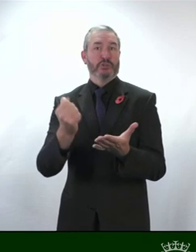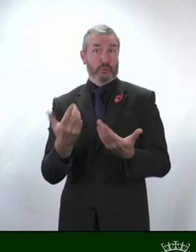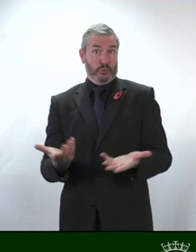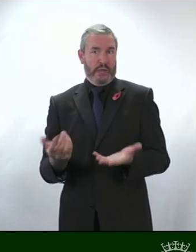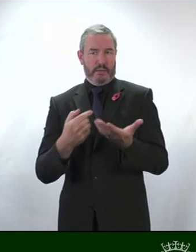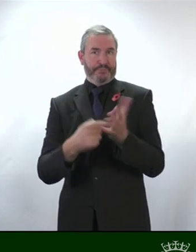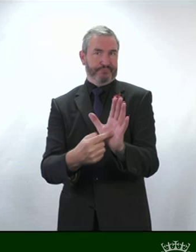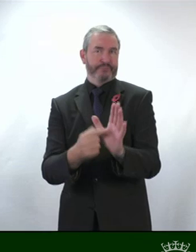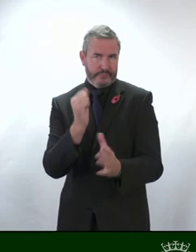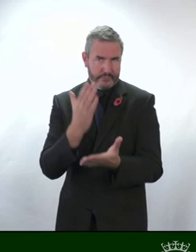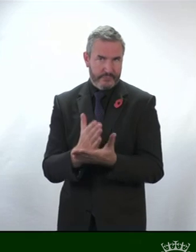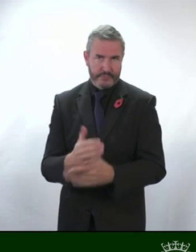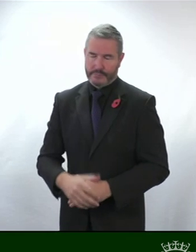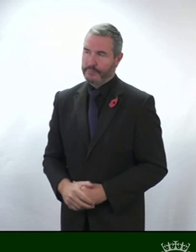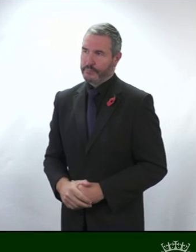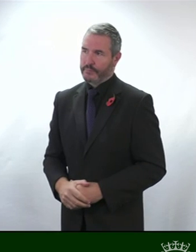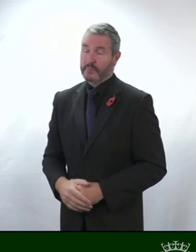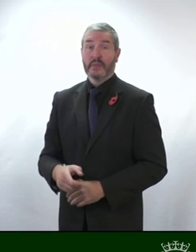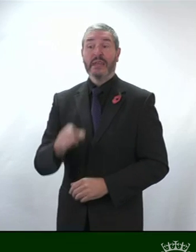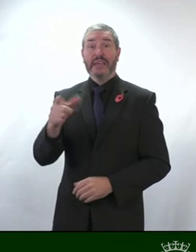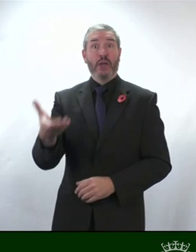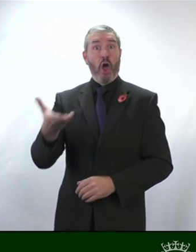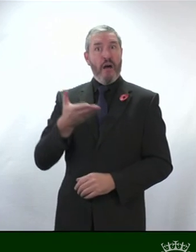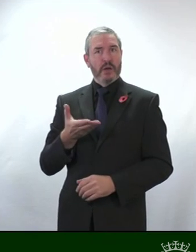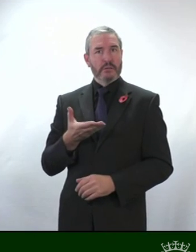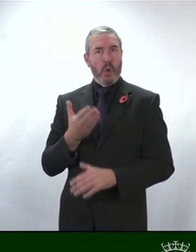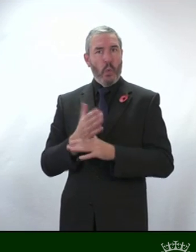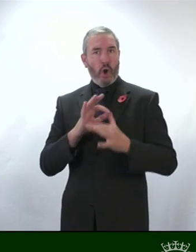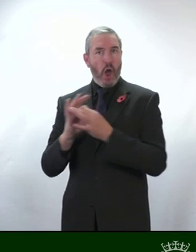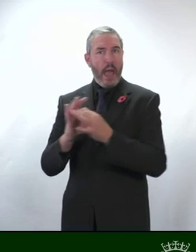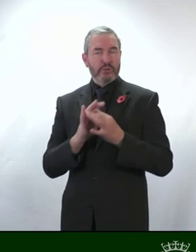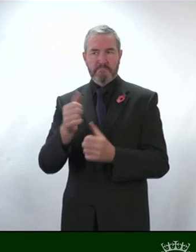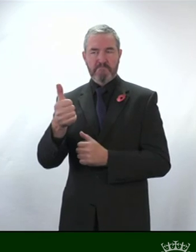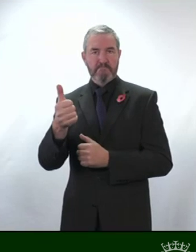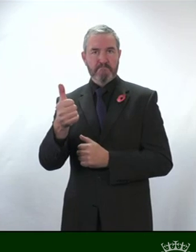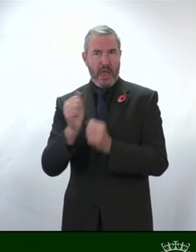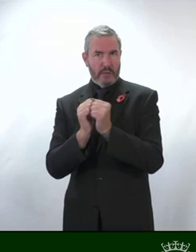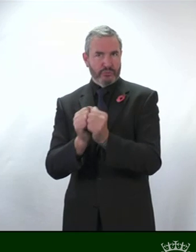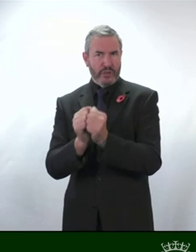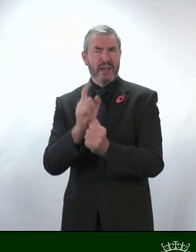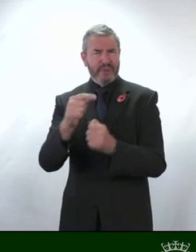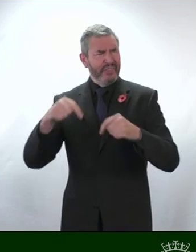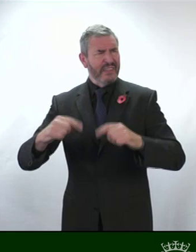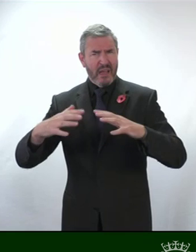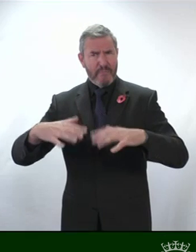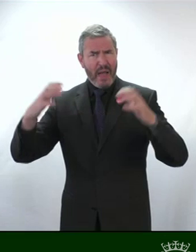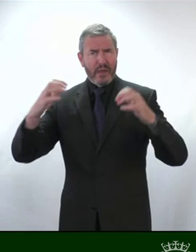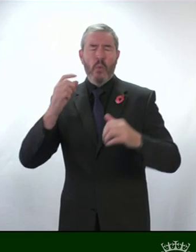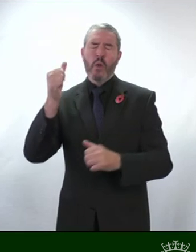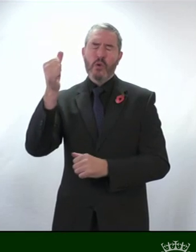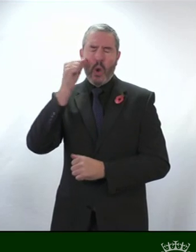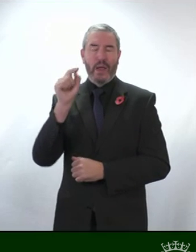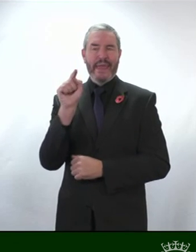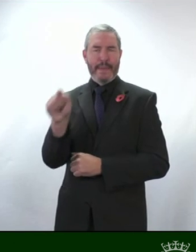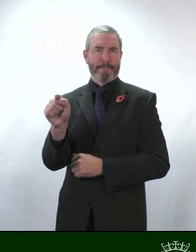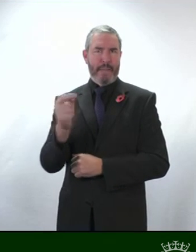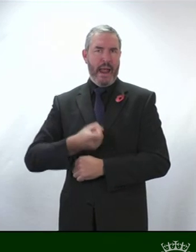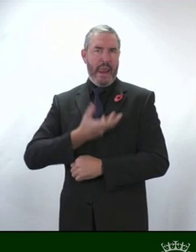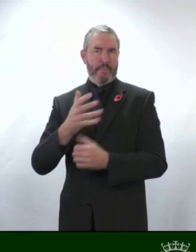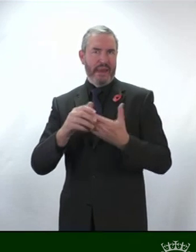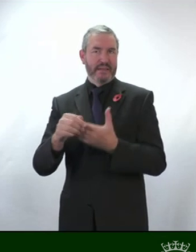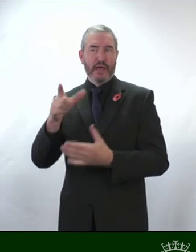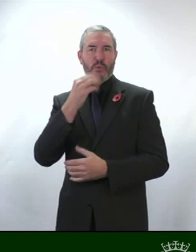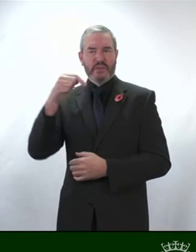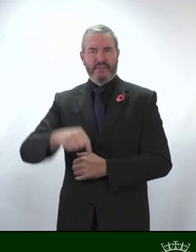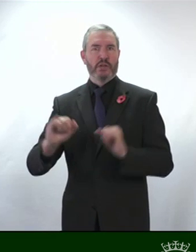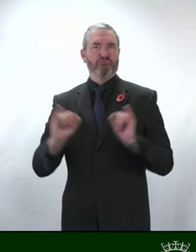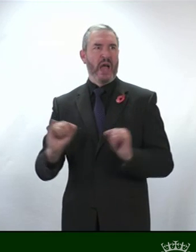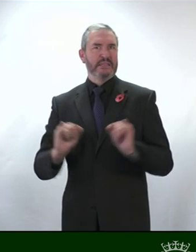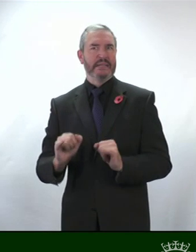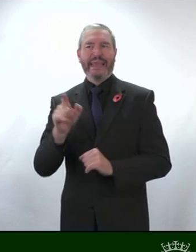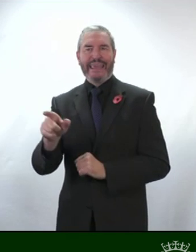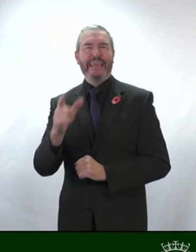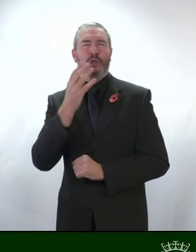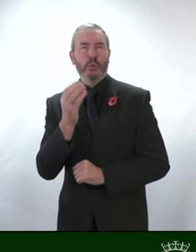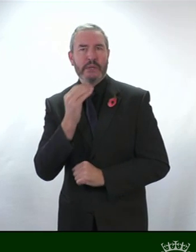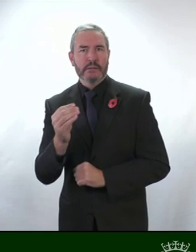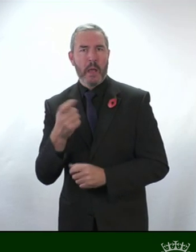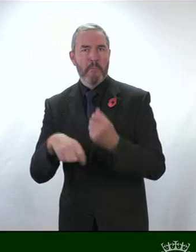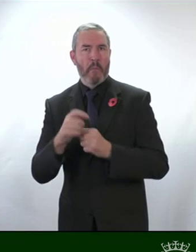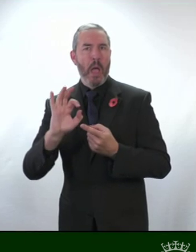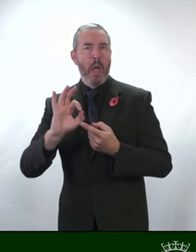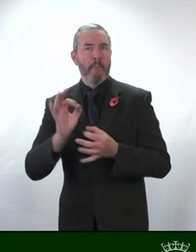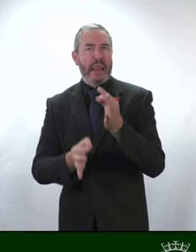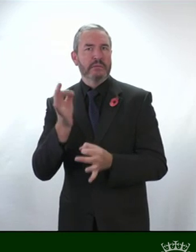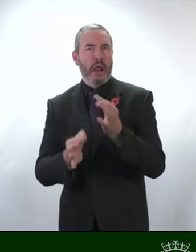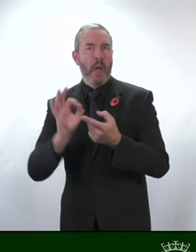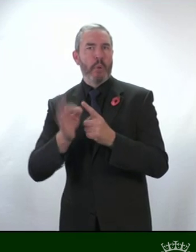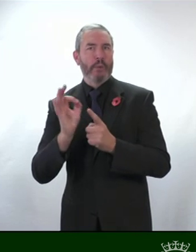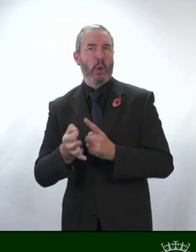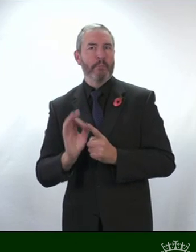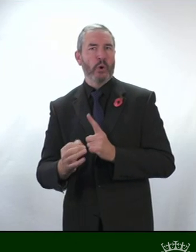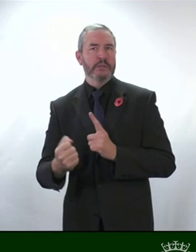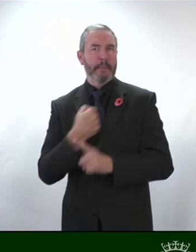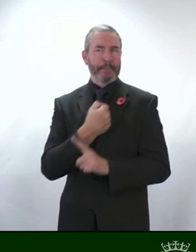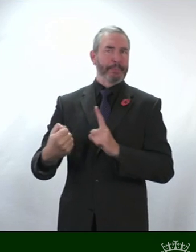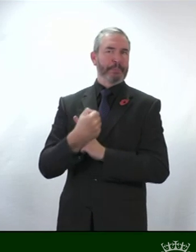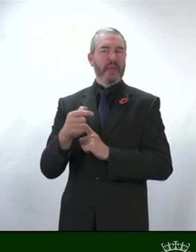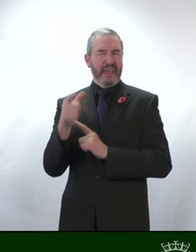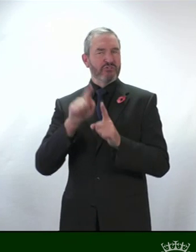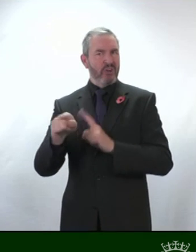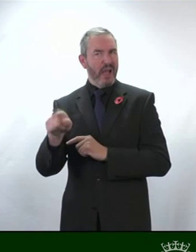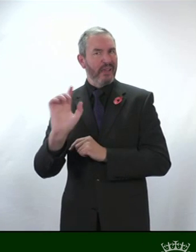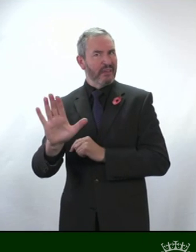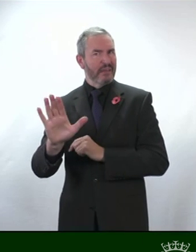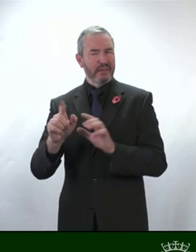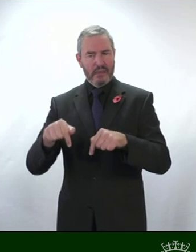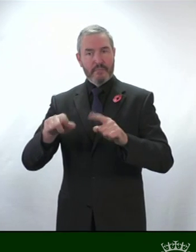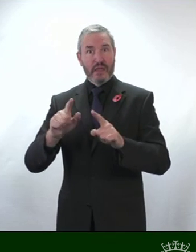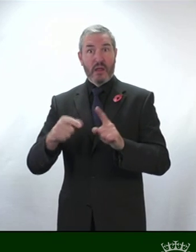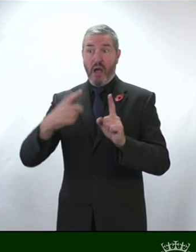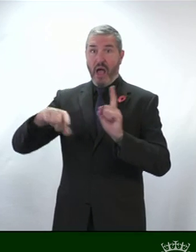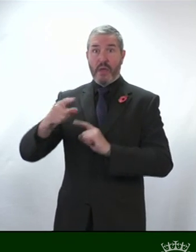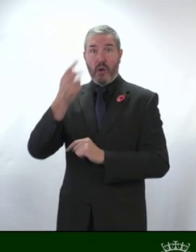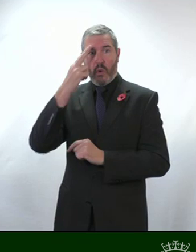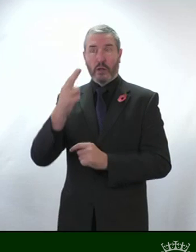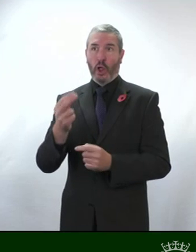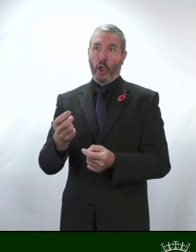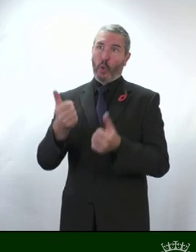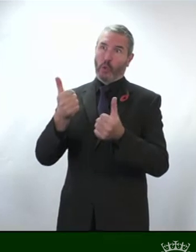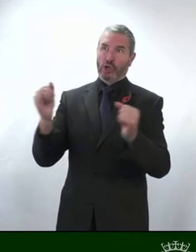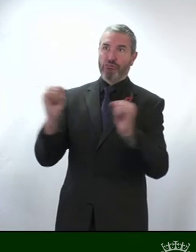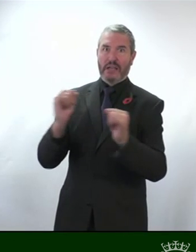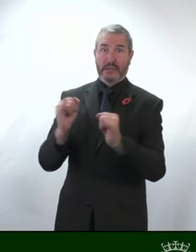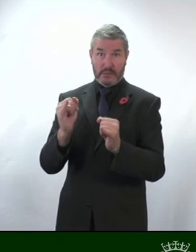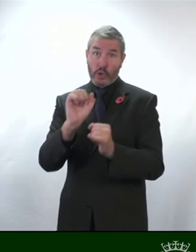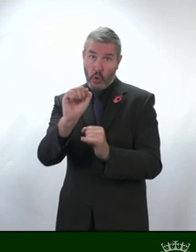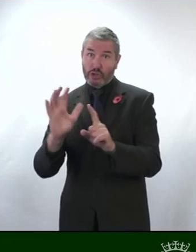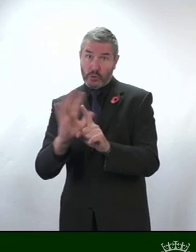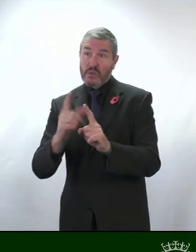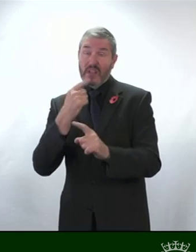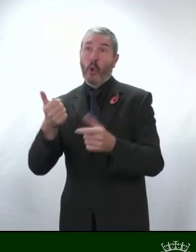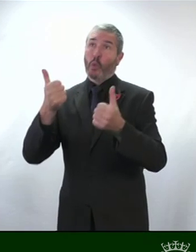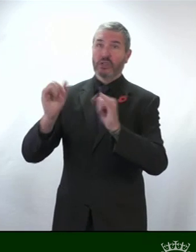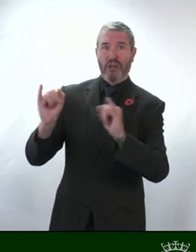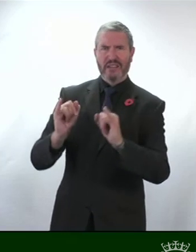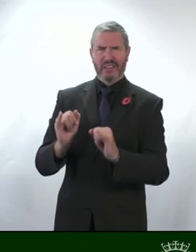I am grateful for the right hon. and learned Gentleman’s offer to work collaboratively, but I have to say that the House will generally have noted that he has used this crisis as an opportunity to make political capital and to have what I think a shadow spokesman called a “good crisis”—a “good crisis”.